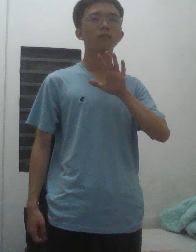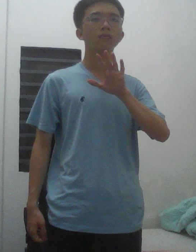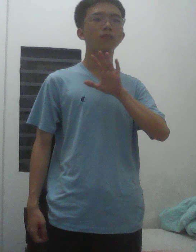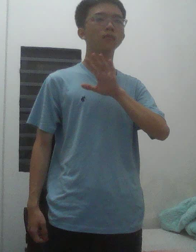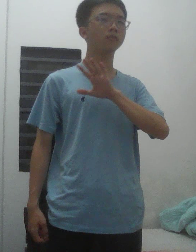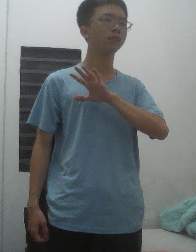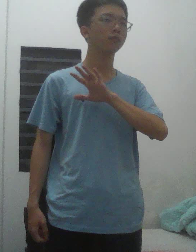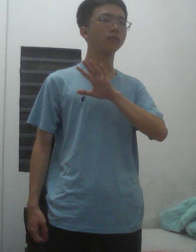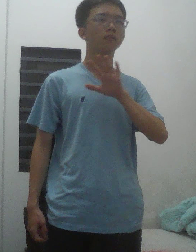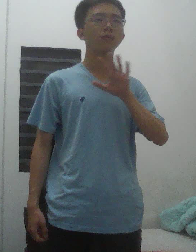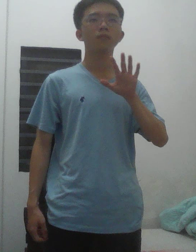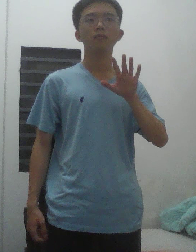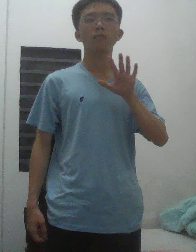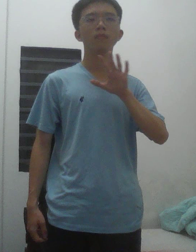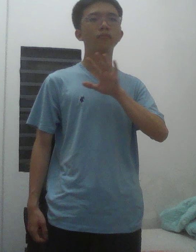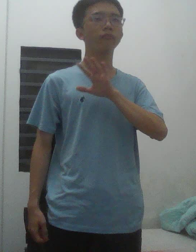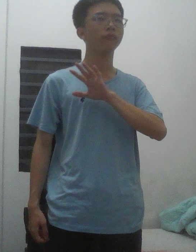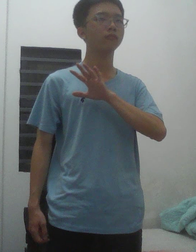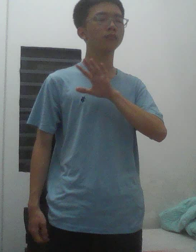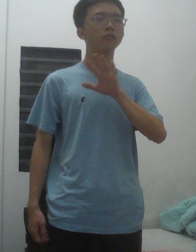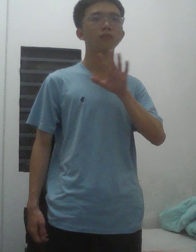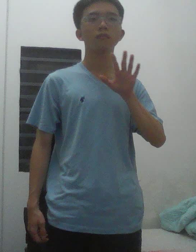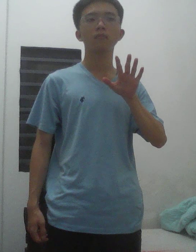khong dong y